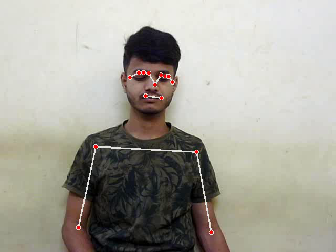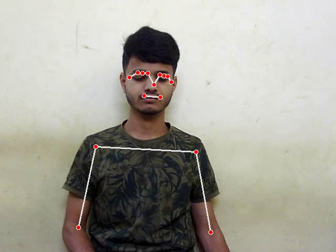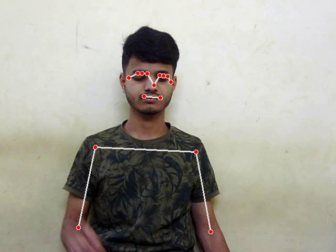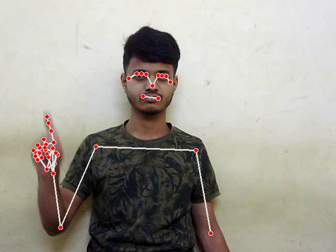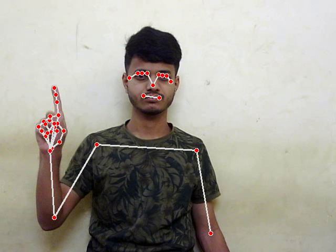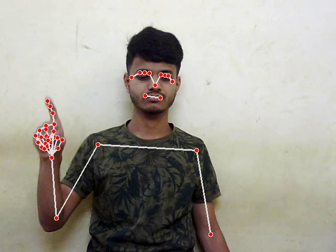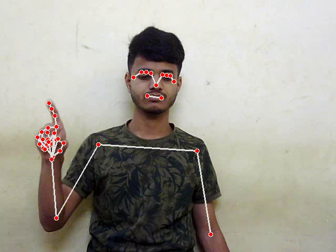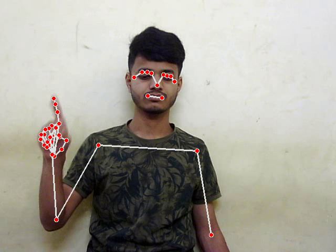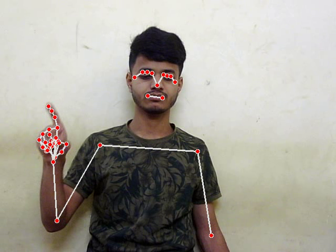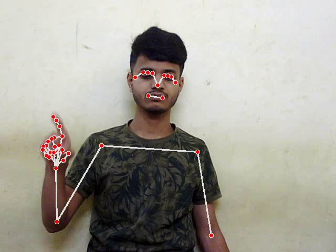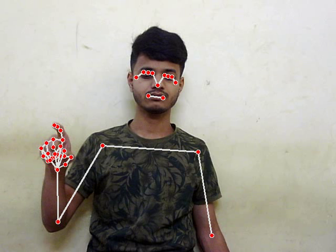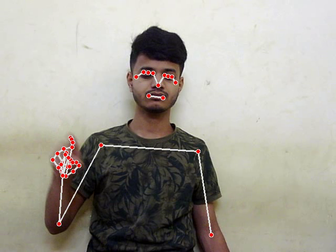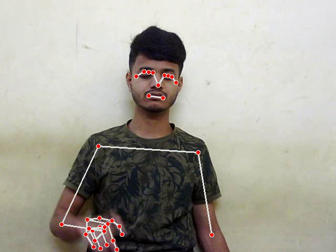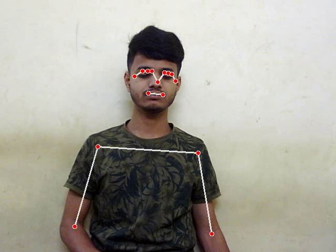need